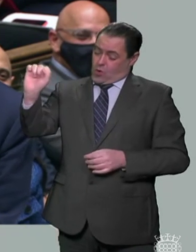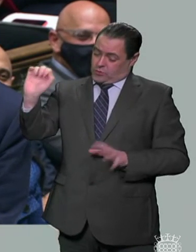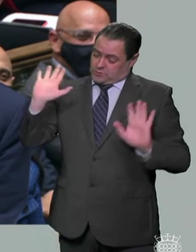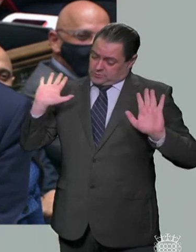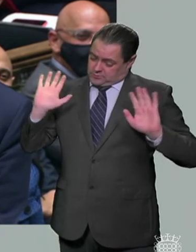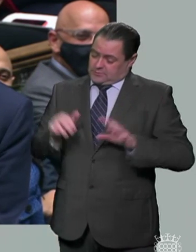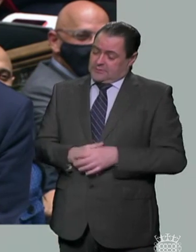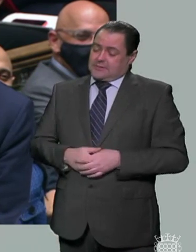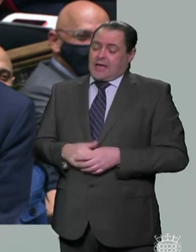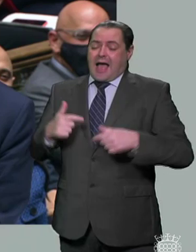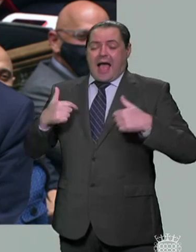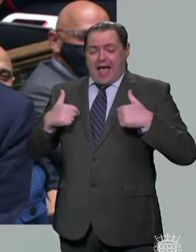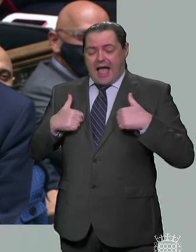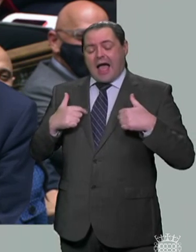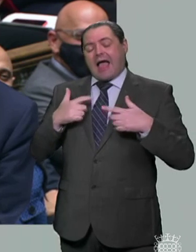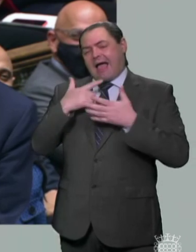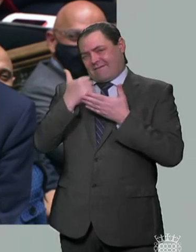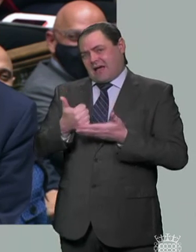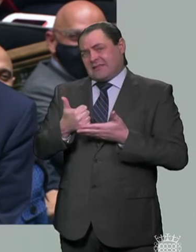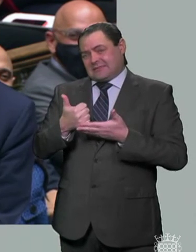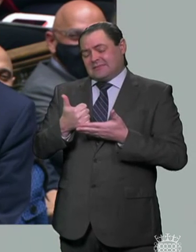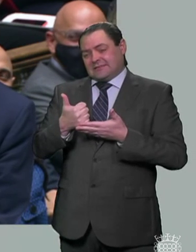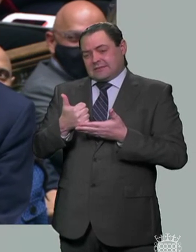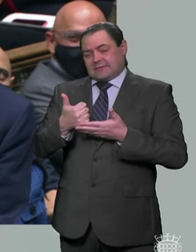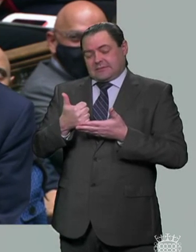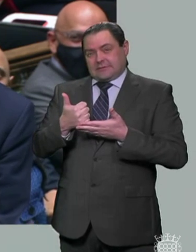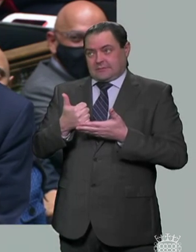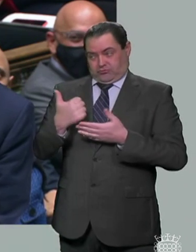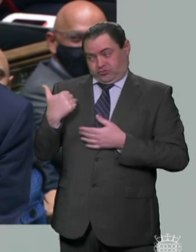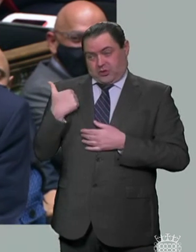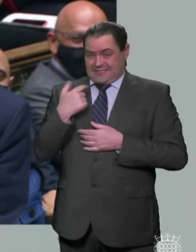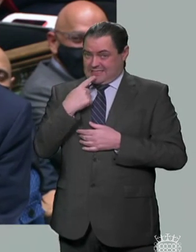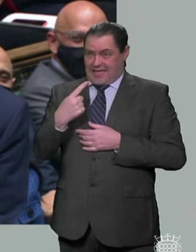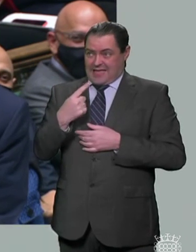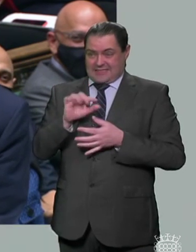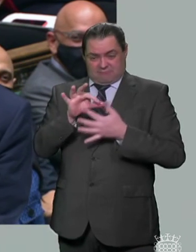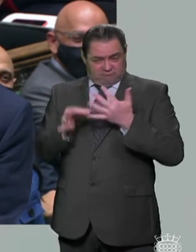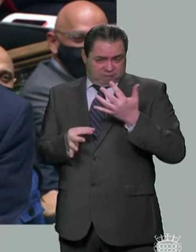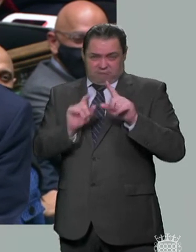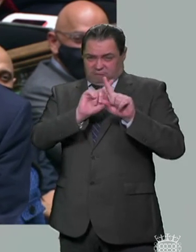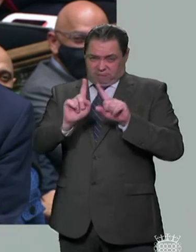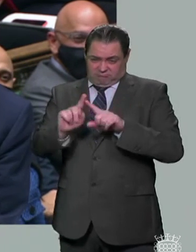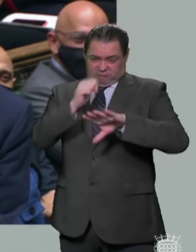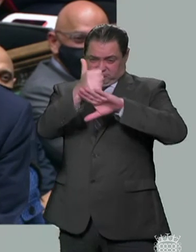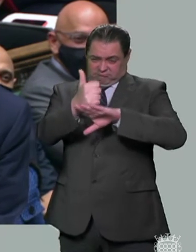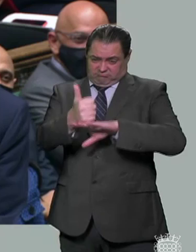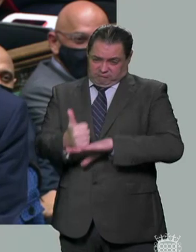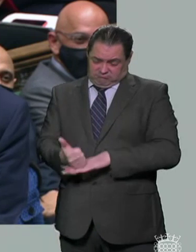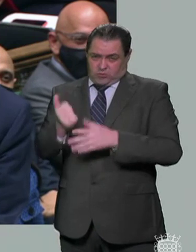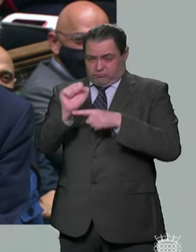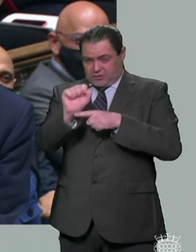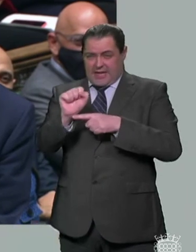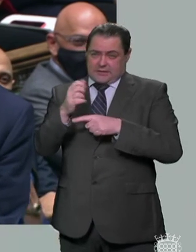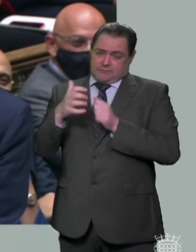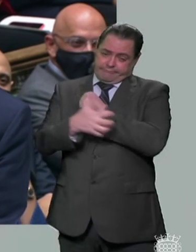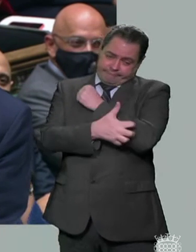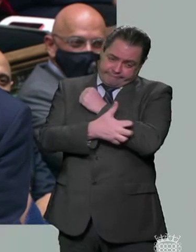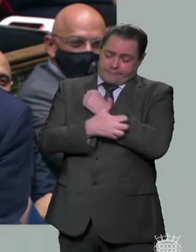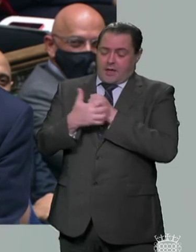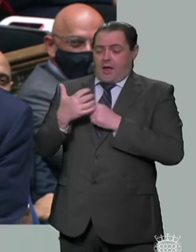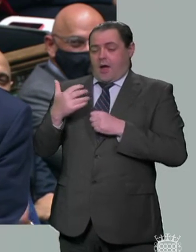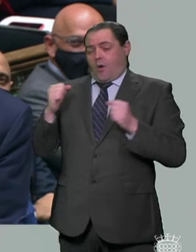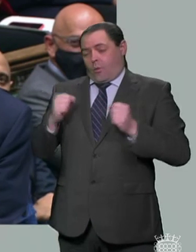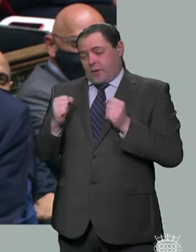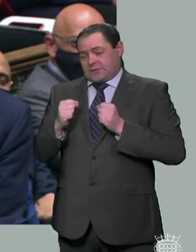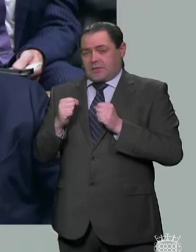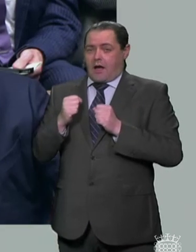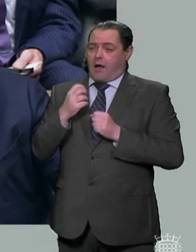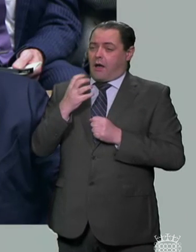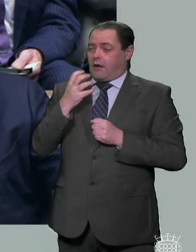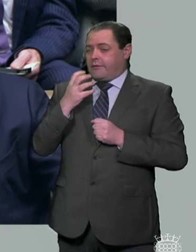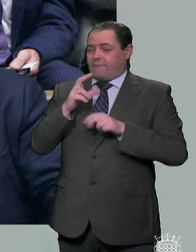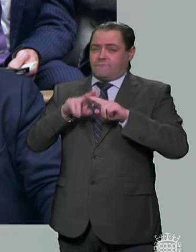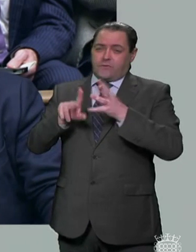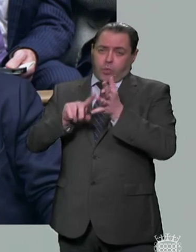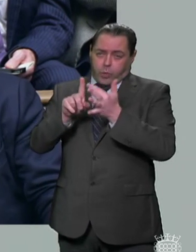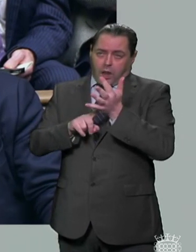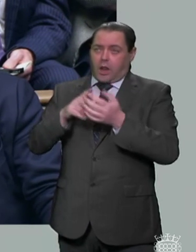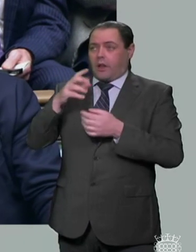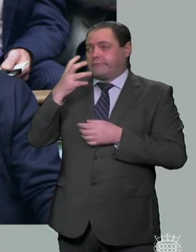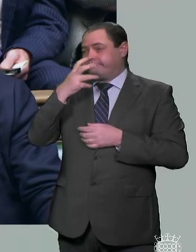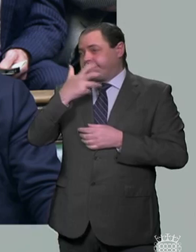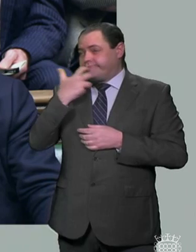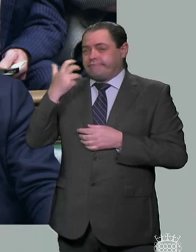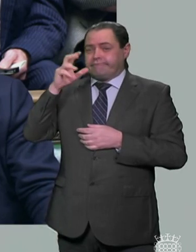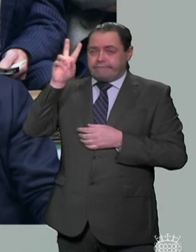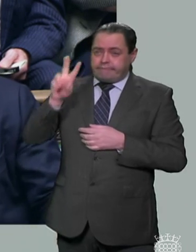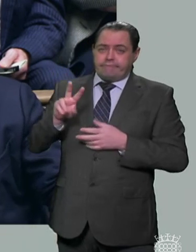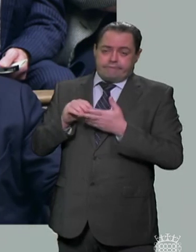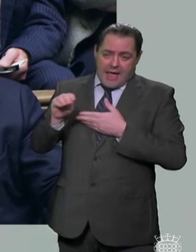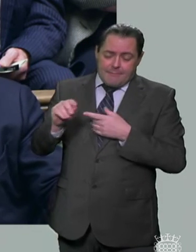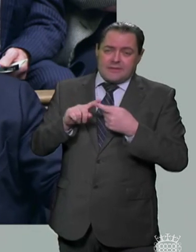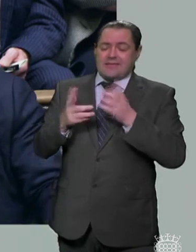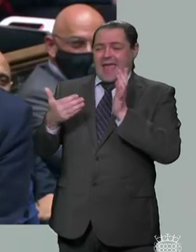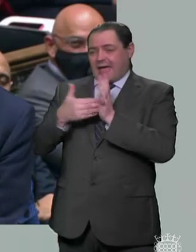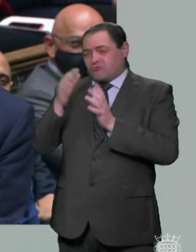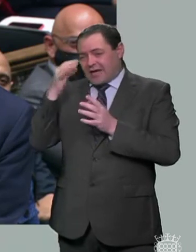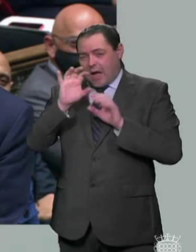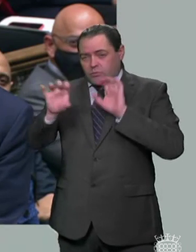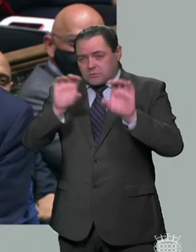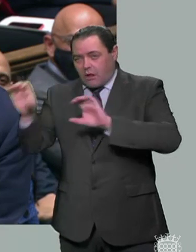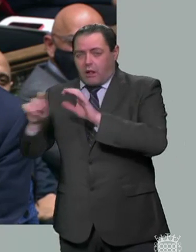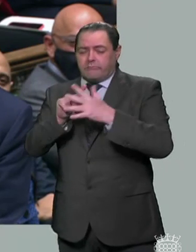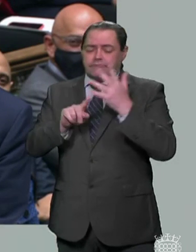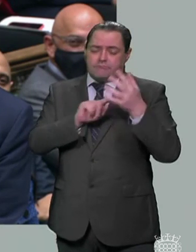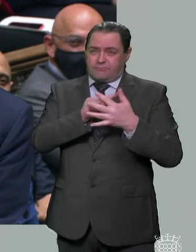Your word, Mr Speaker, not mine. I simply advise the House to go back over what I have just said about all the protections that we are putting in place—the winter fuel payments, the warm home allowance, what we are doing to support pensioners, the £650 million we are putting in to support local councils.